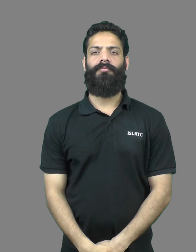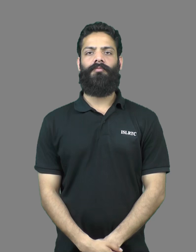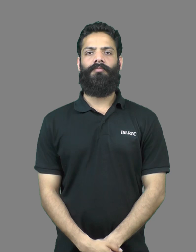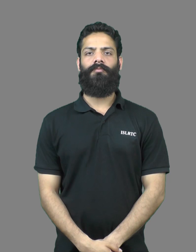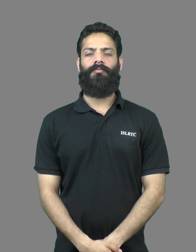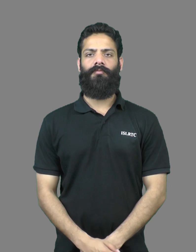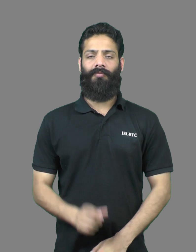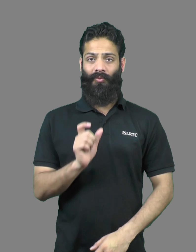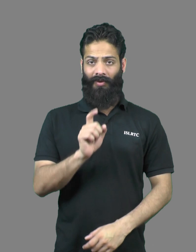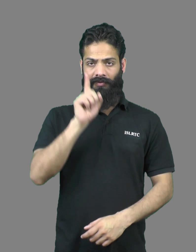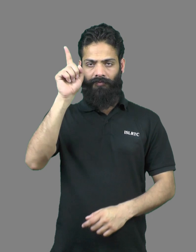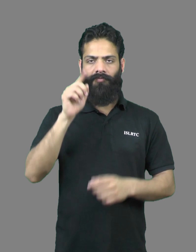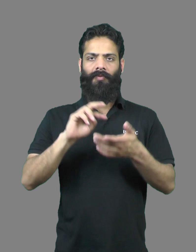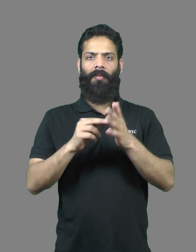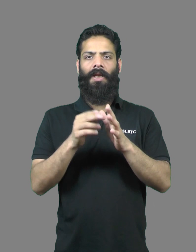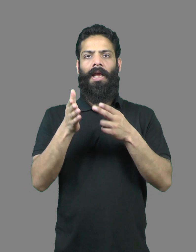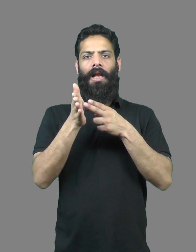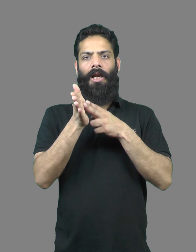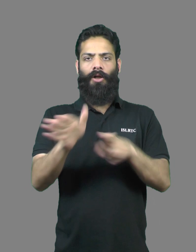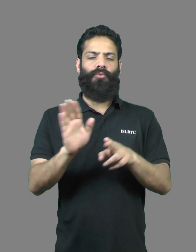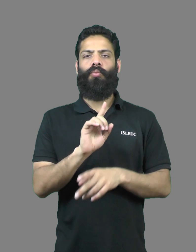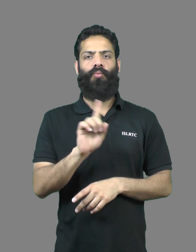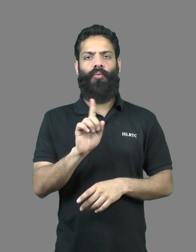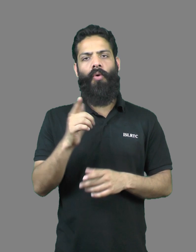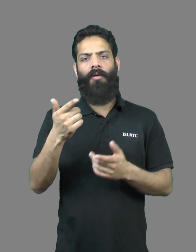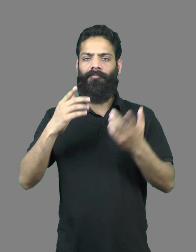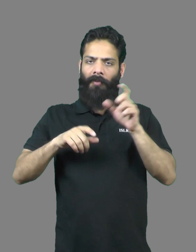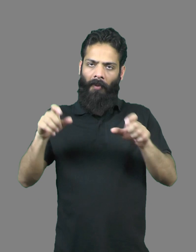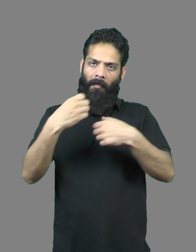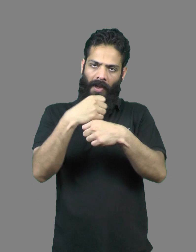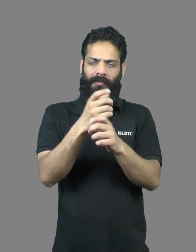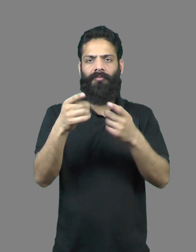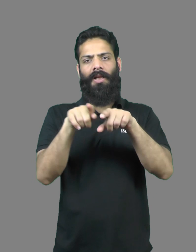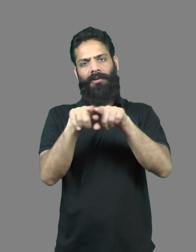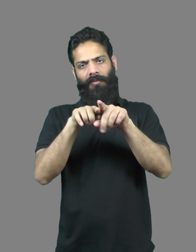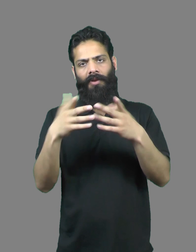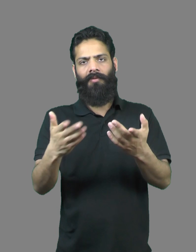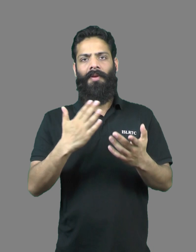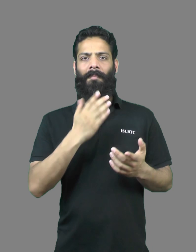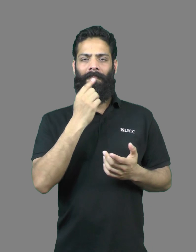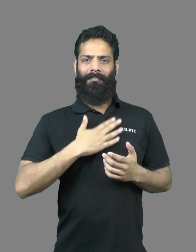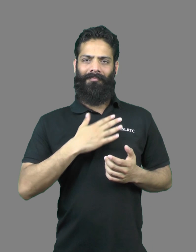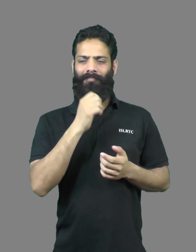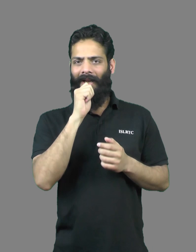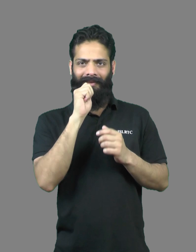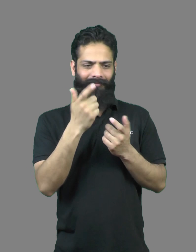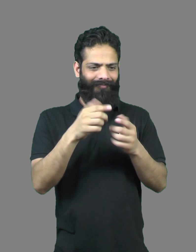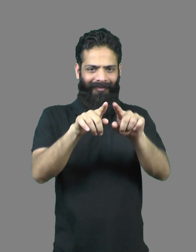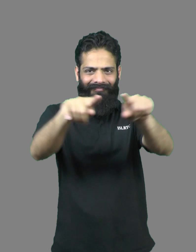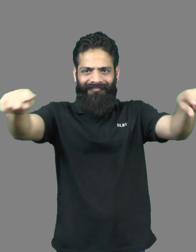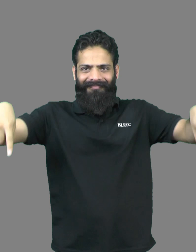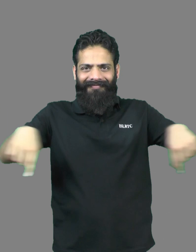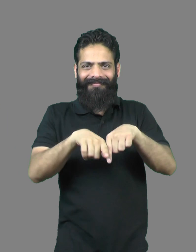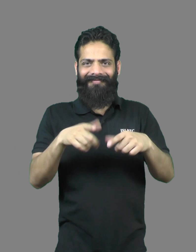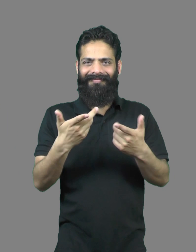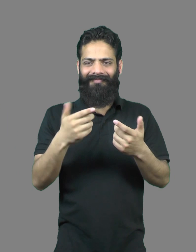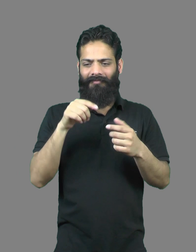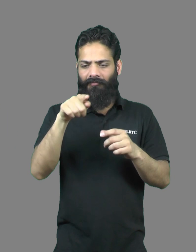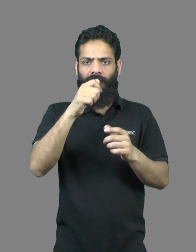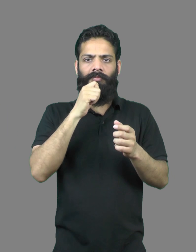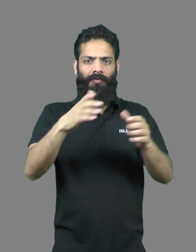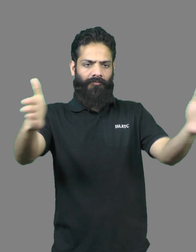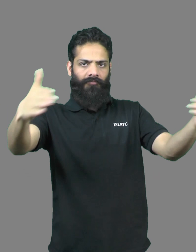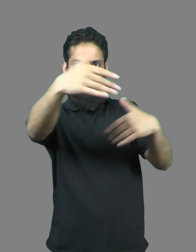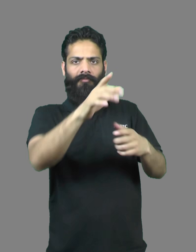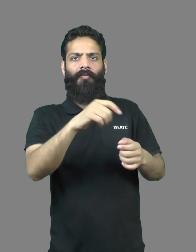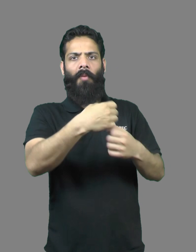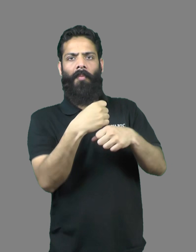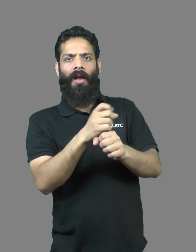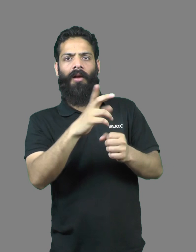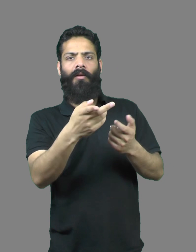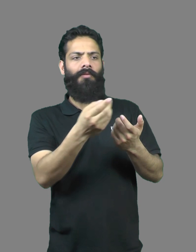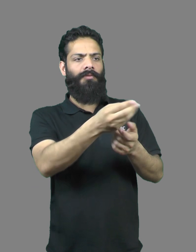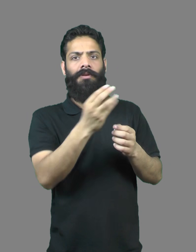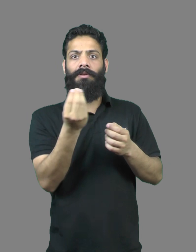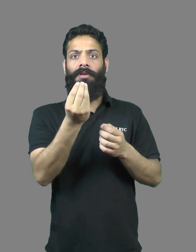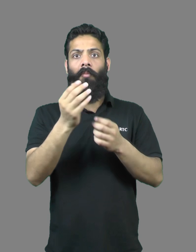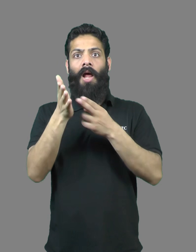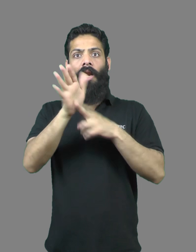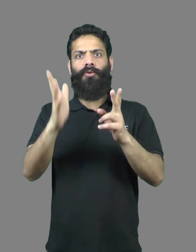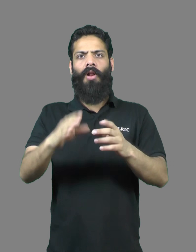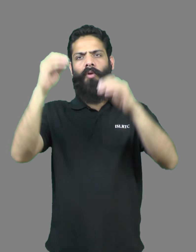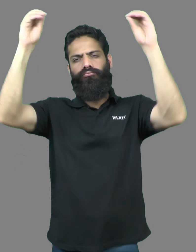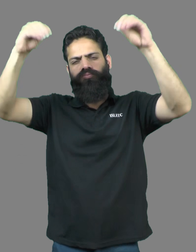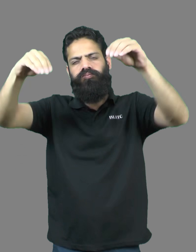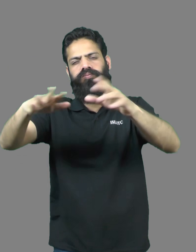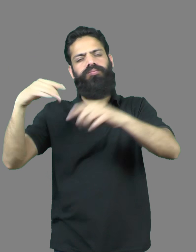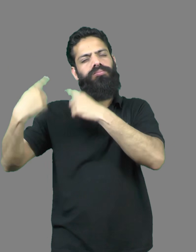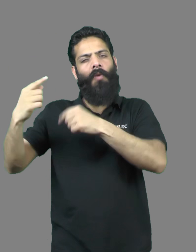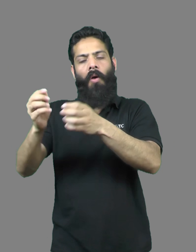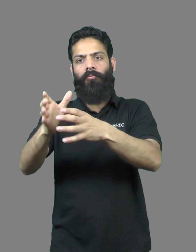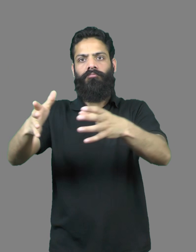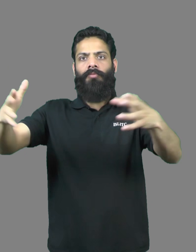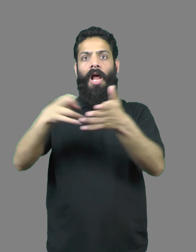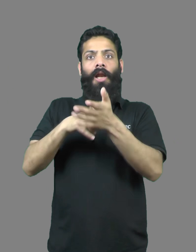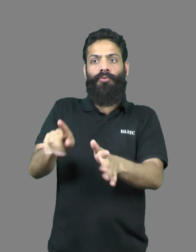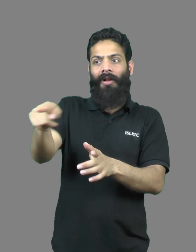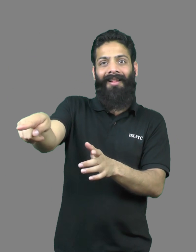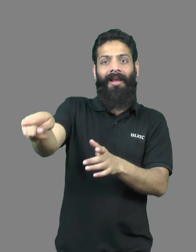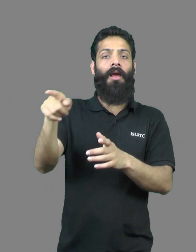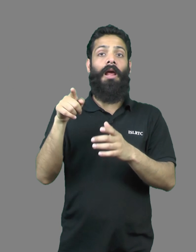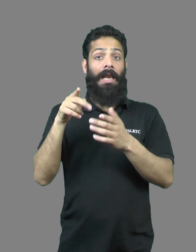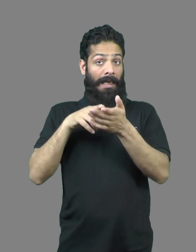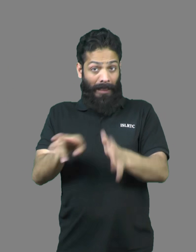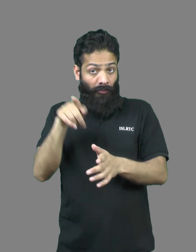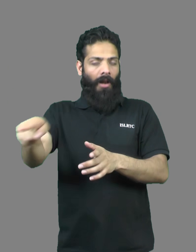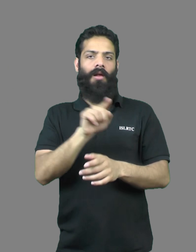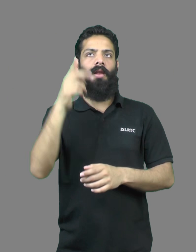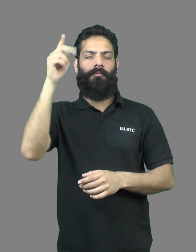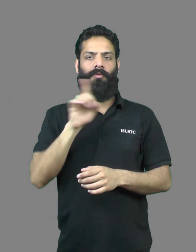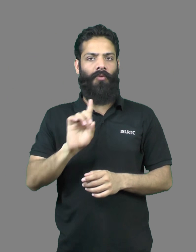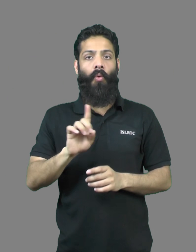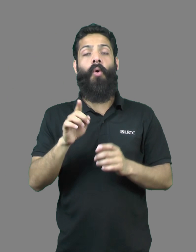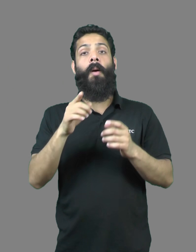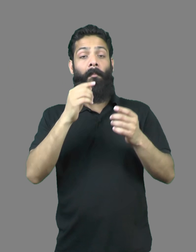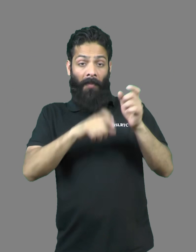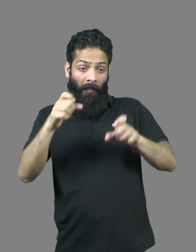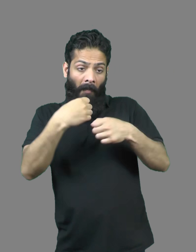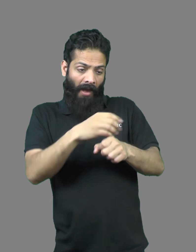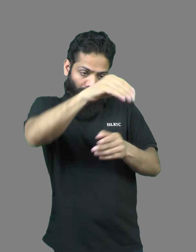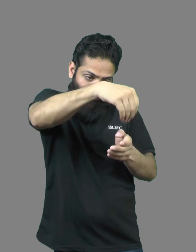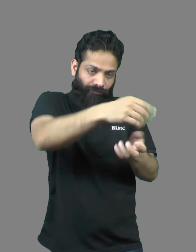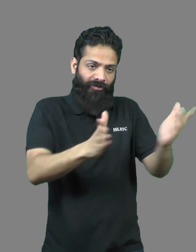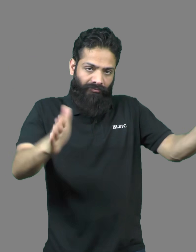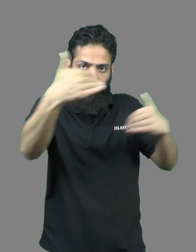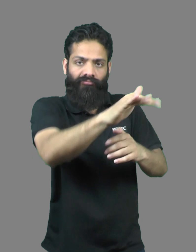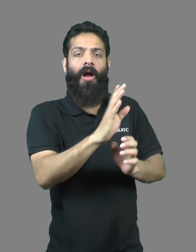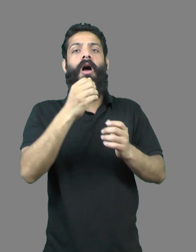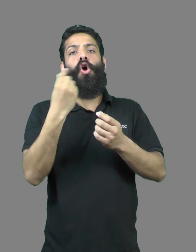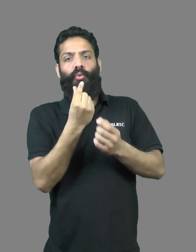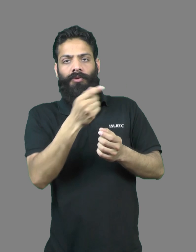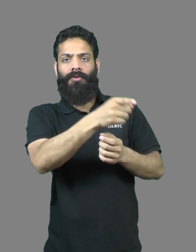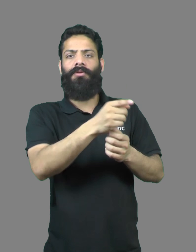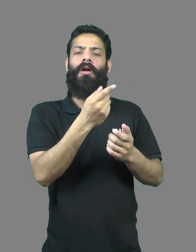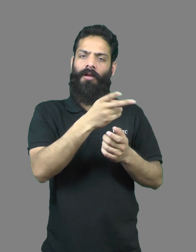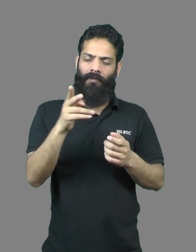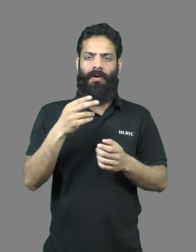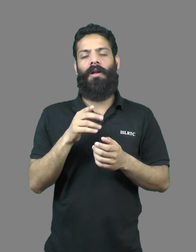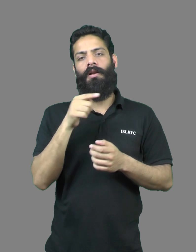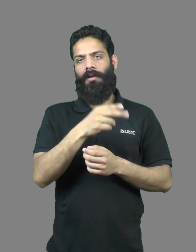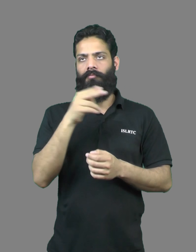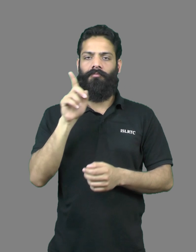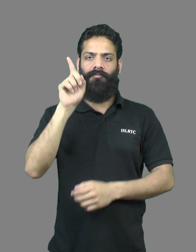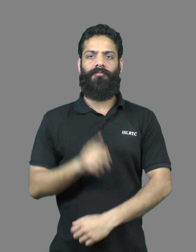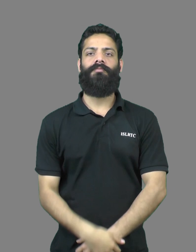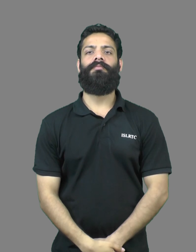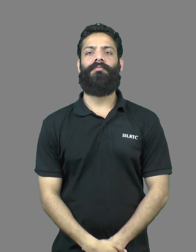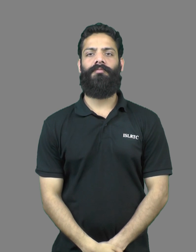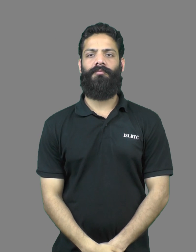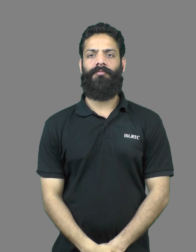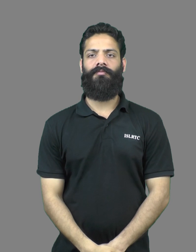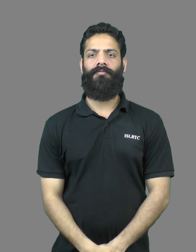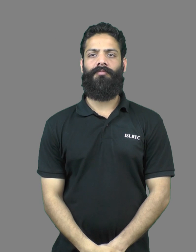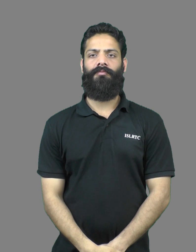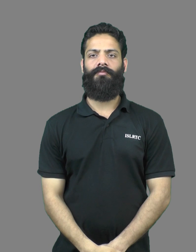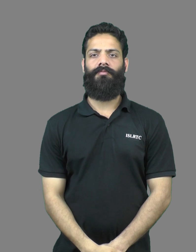Anthropogenic